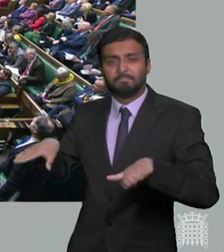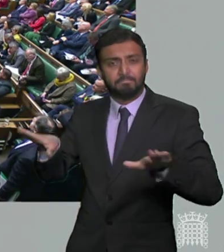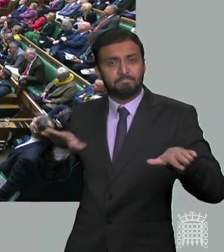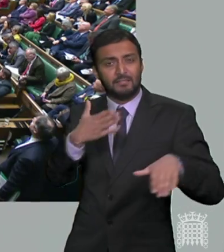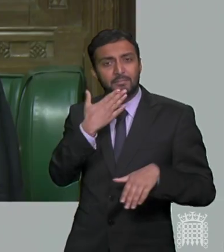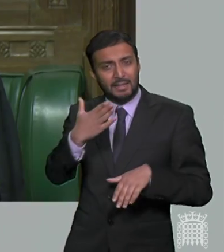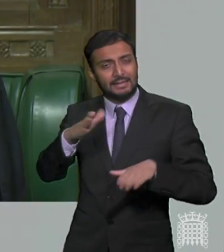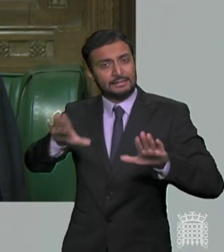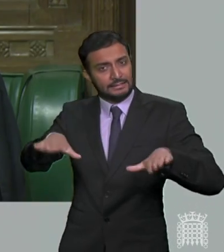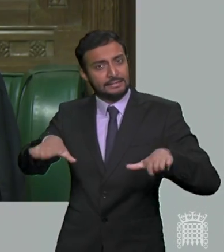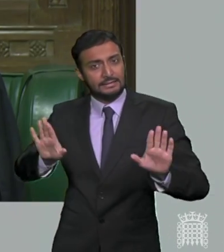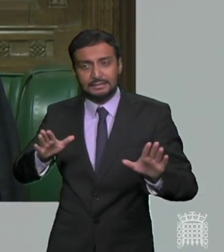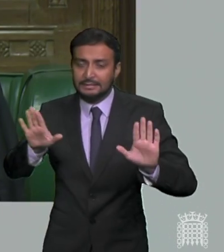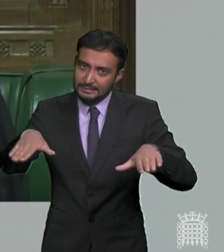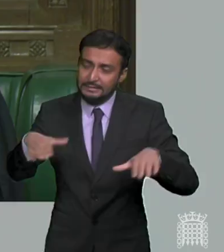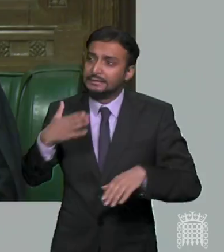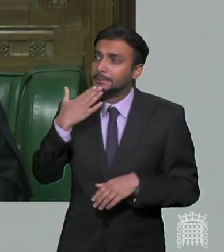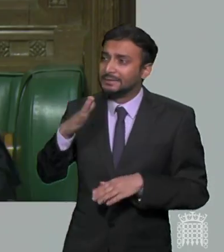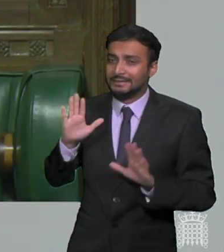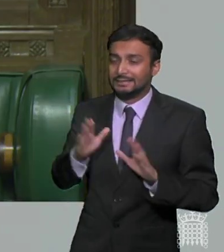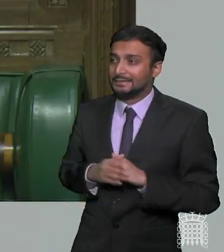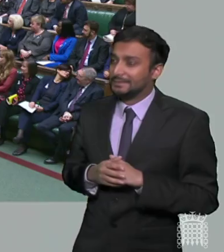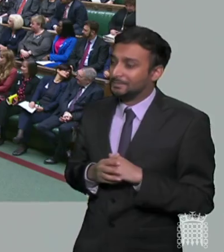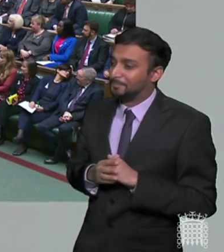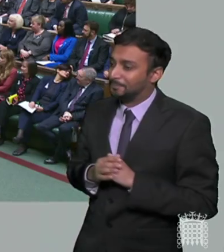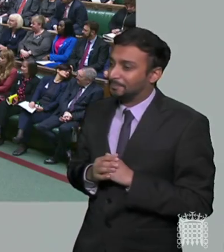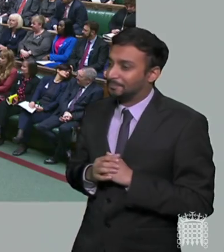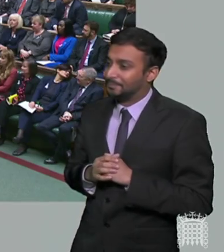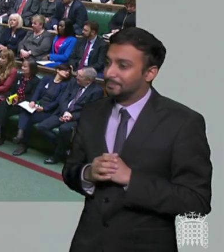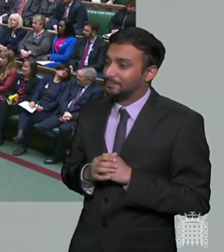Order. We want to get through Prime Minister’s questions and you are not helping me.